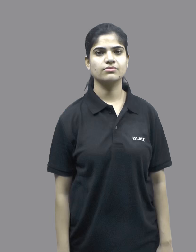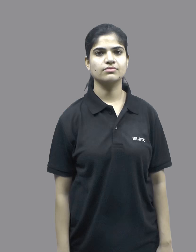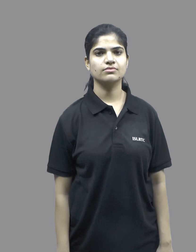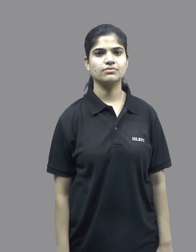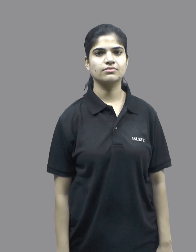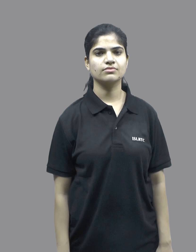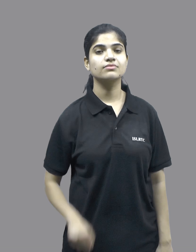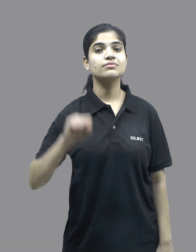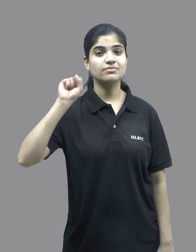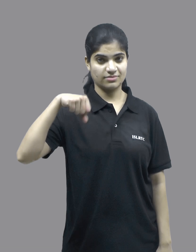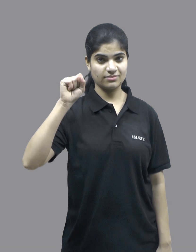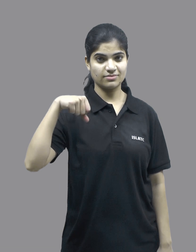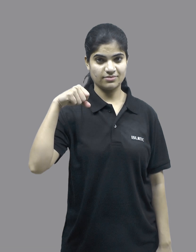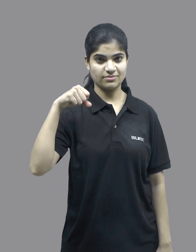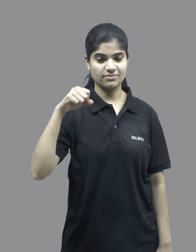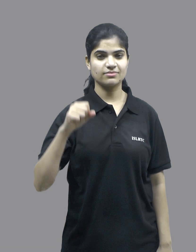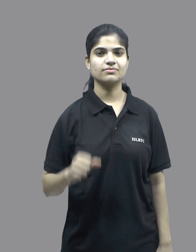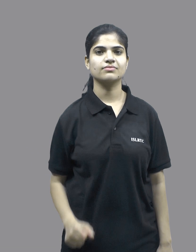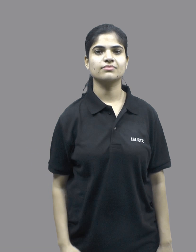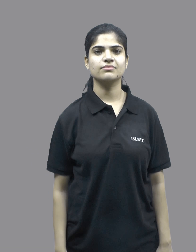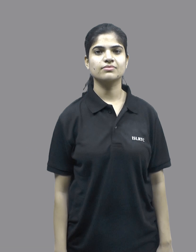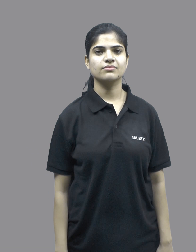Yes